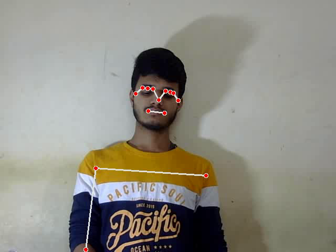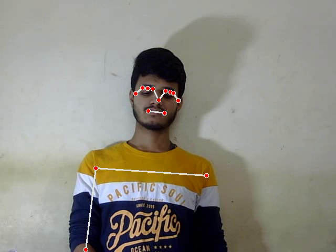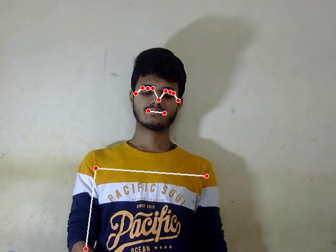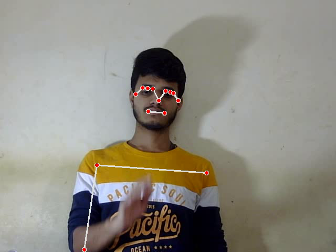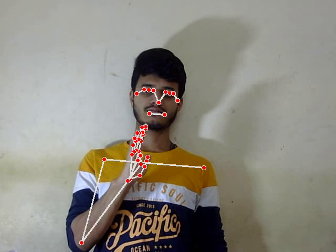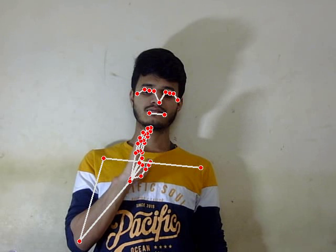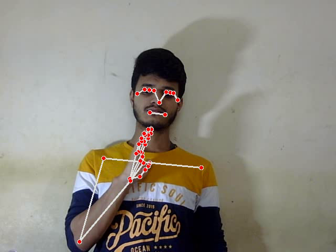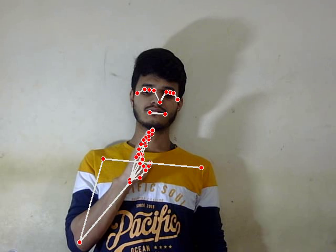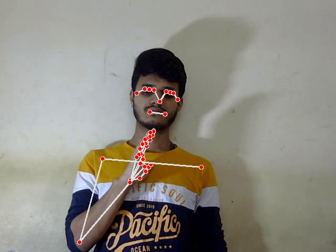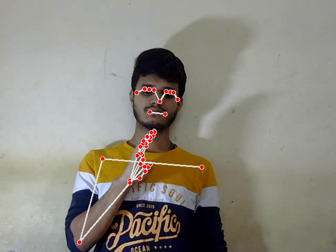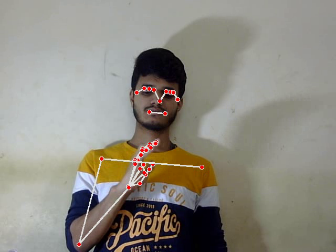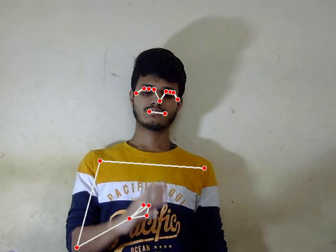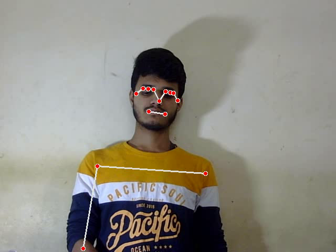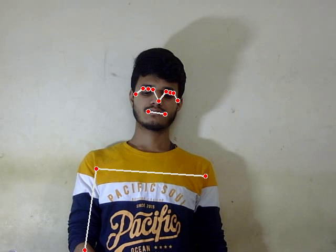fine